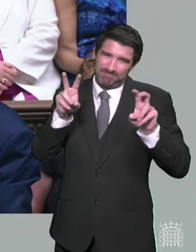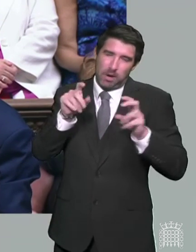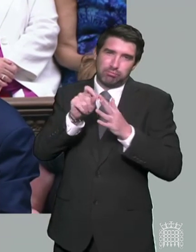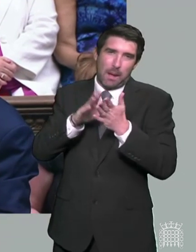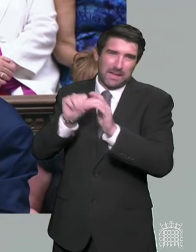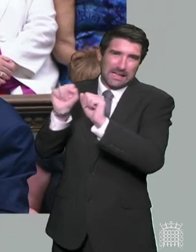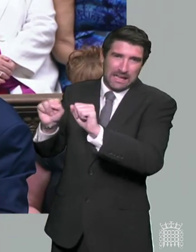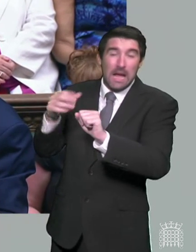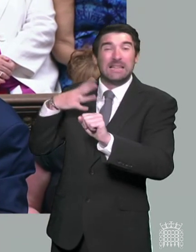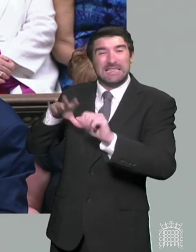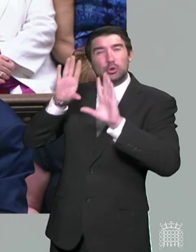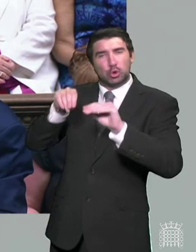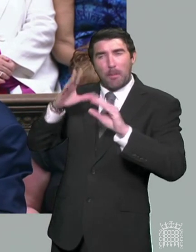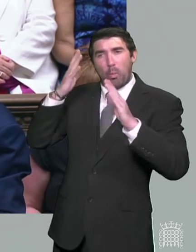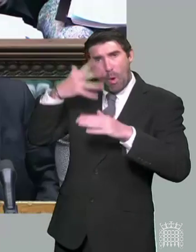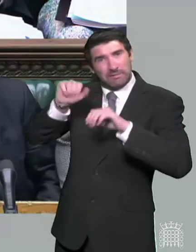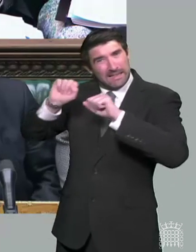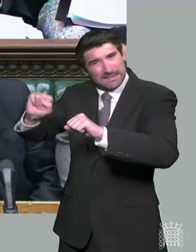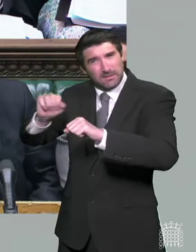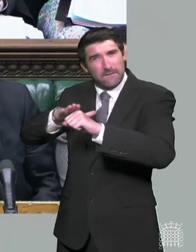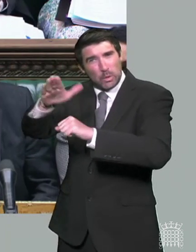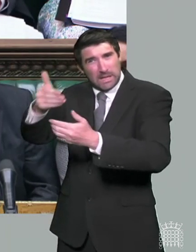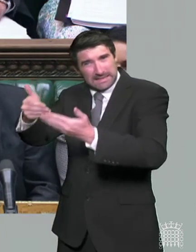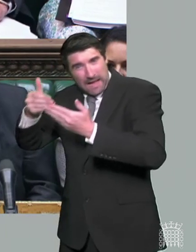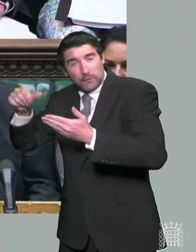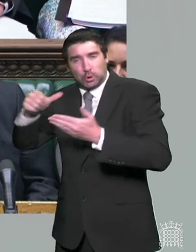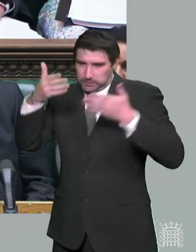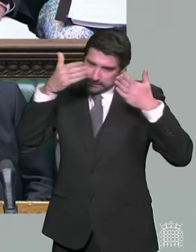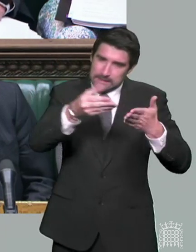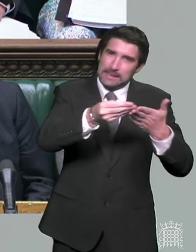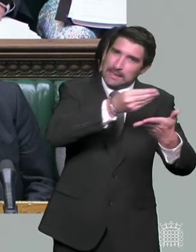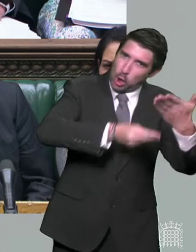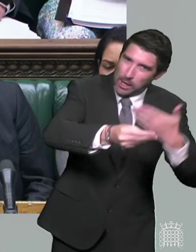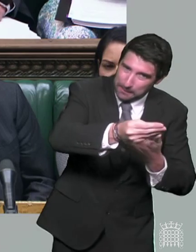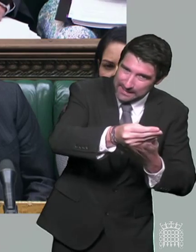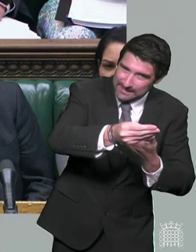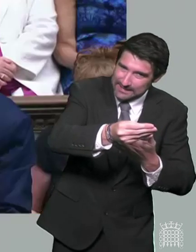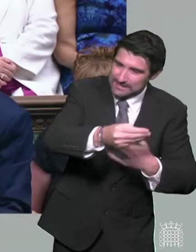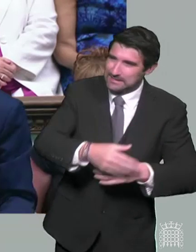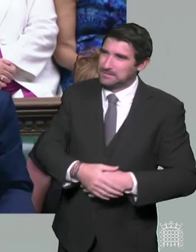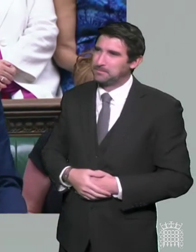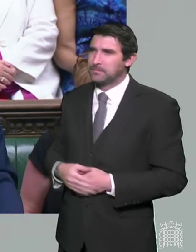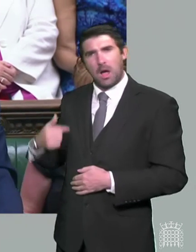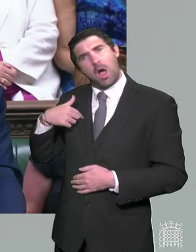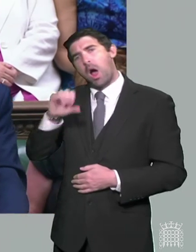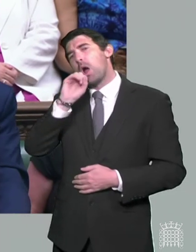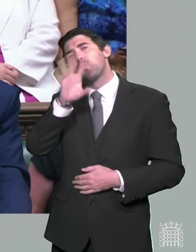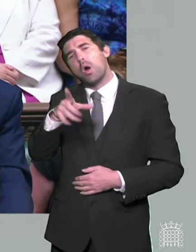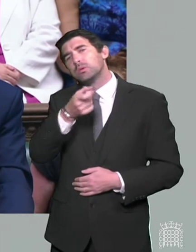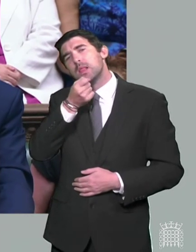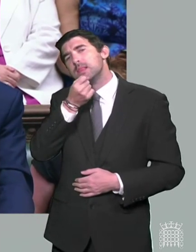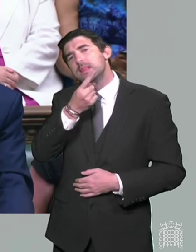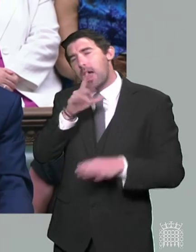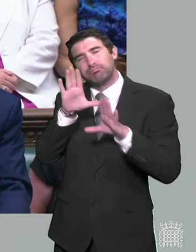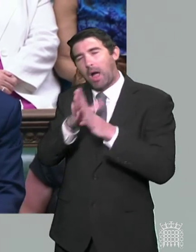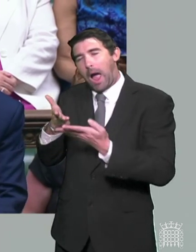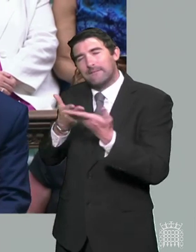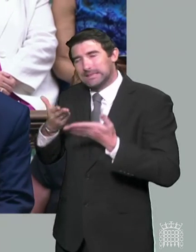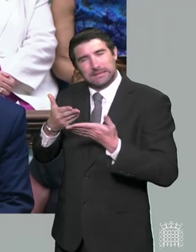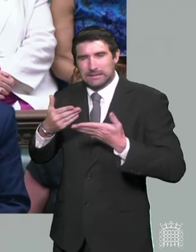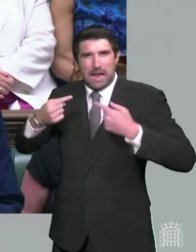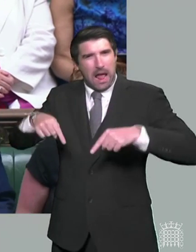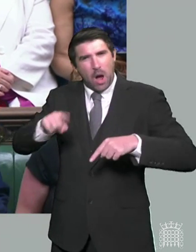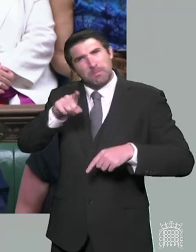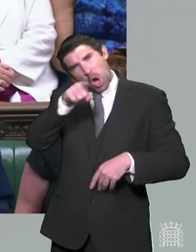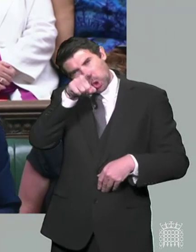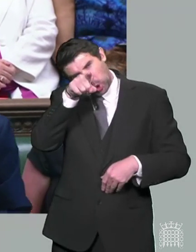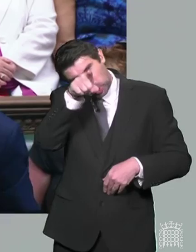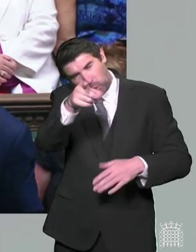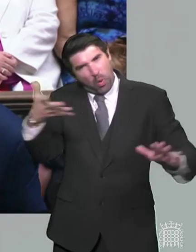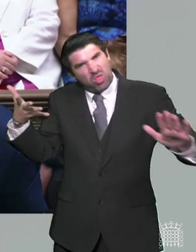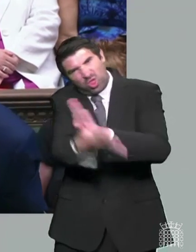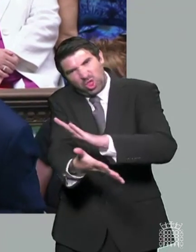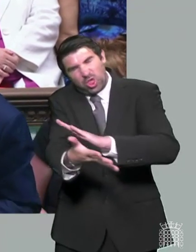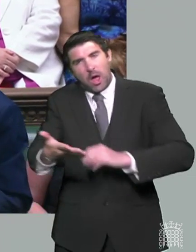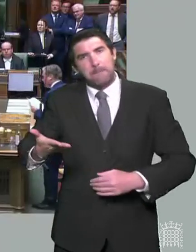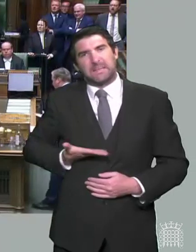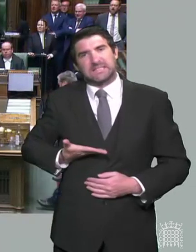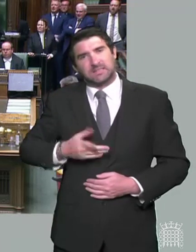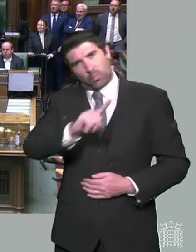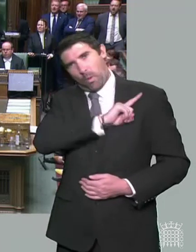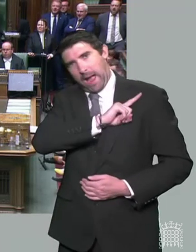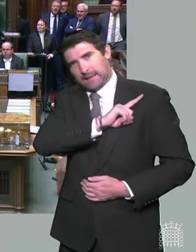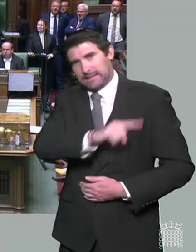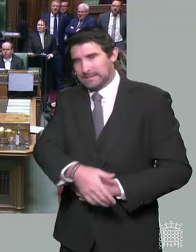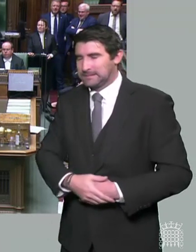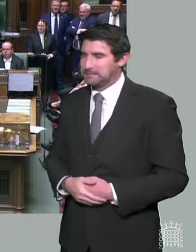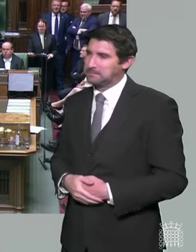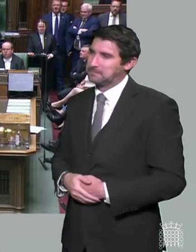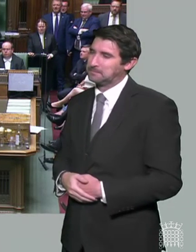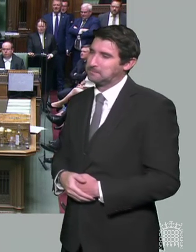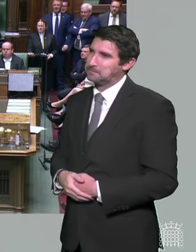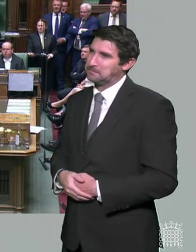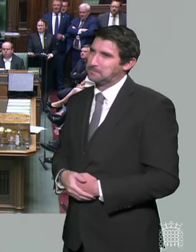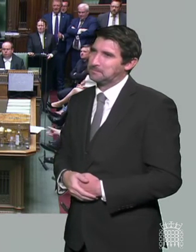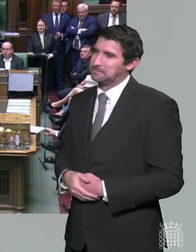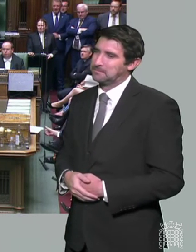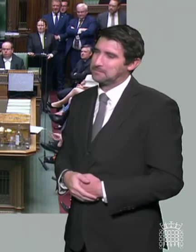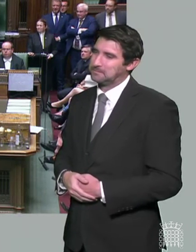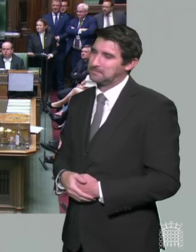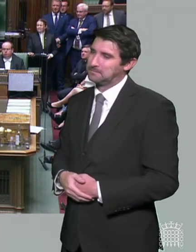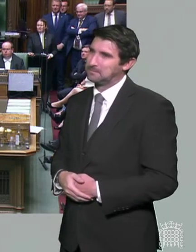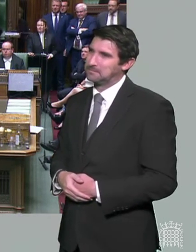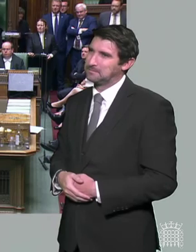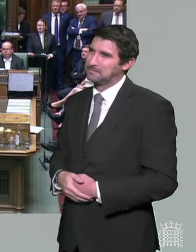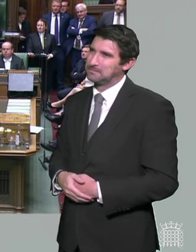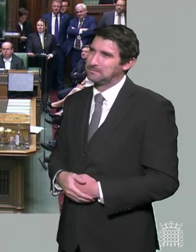We know what the Prime Minister says about British business in private—I think that is pretty unparliamentary —but when did screwing business turn from a flippant comment into economic policy?